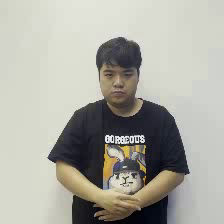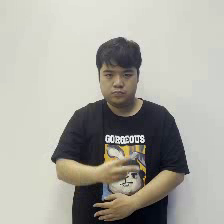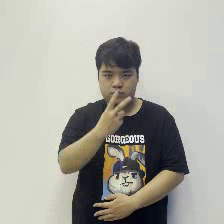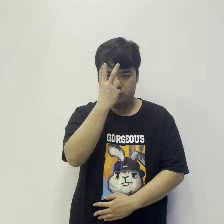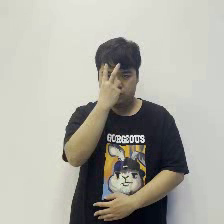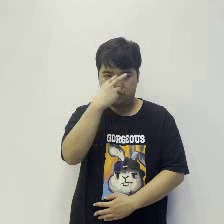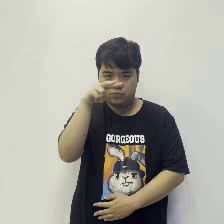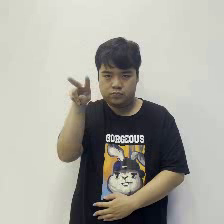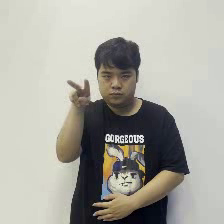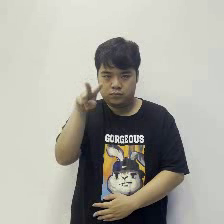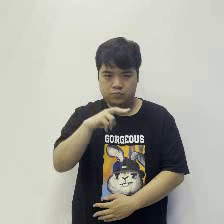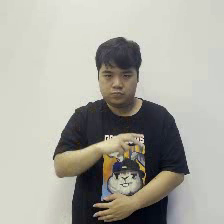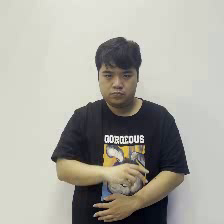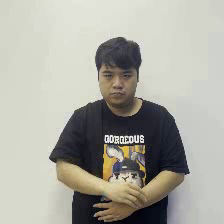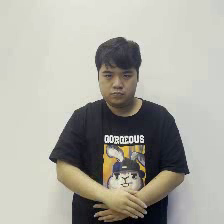Nhìn